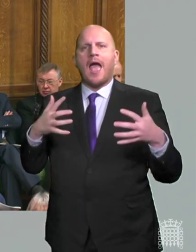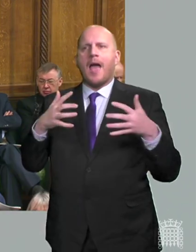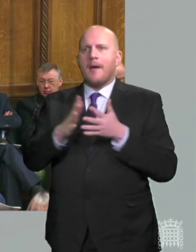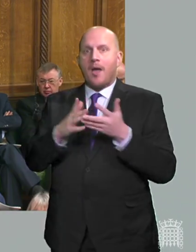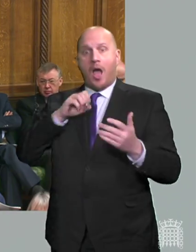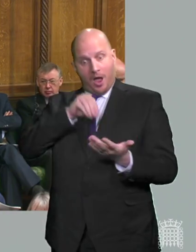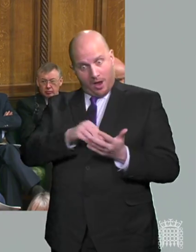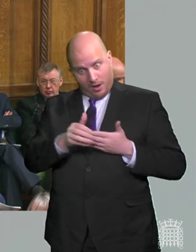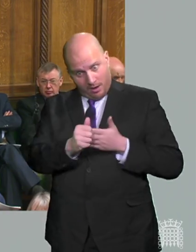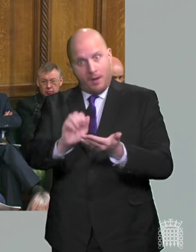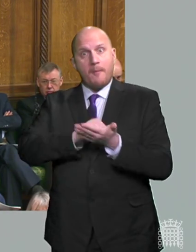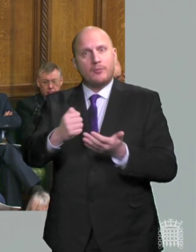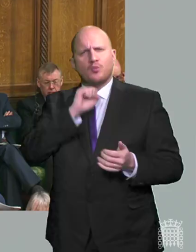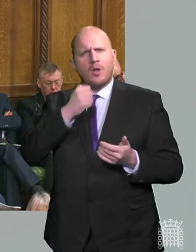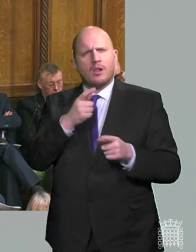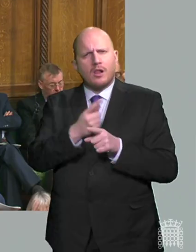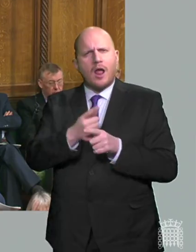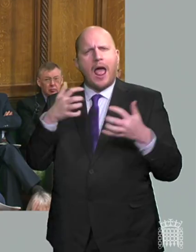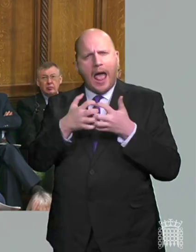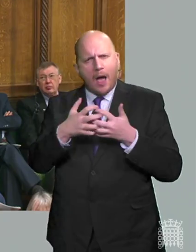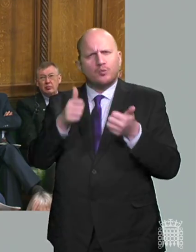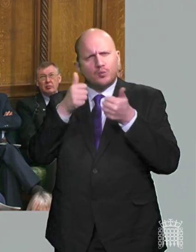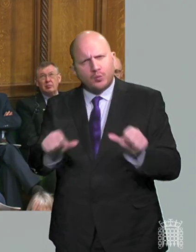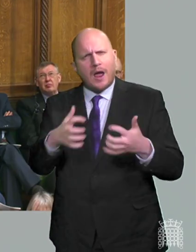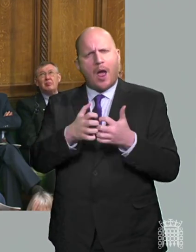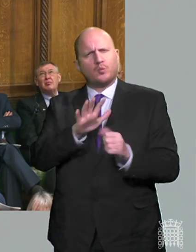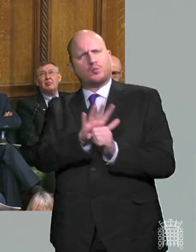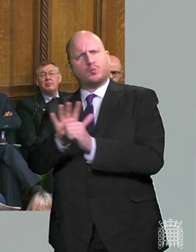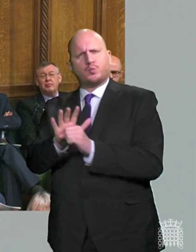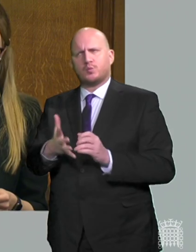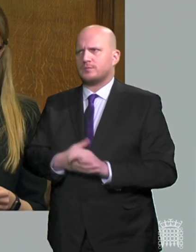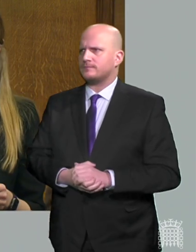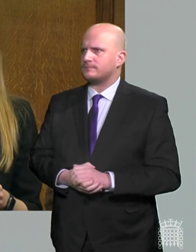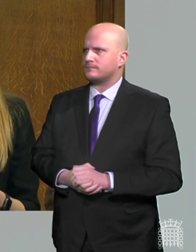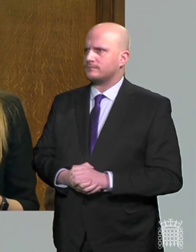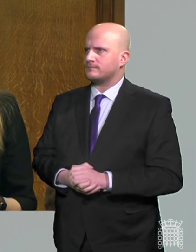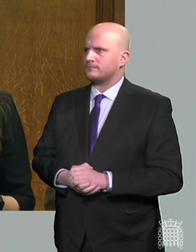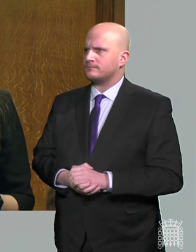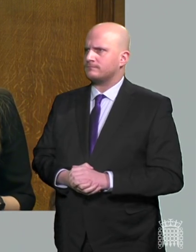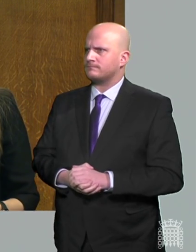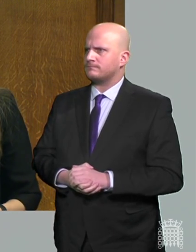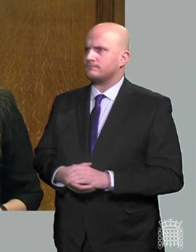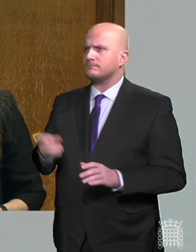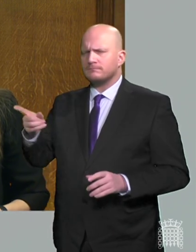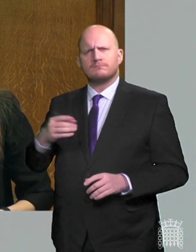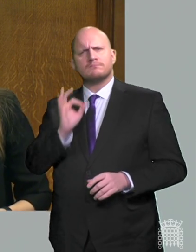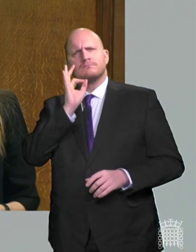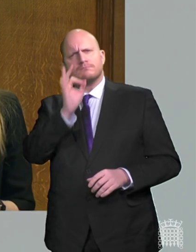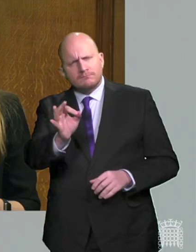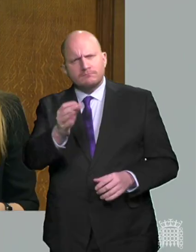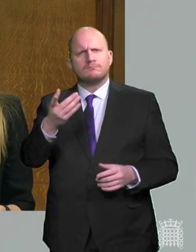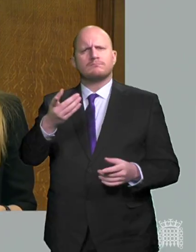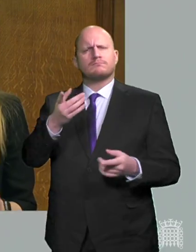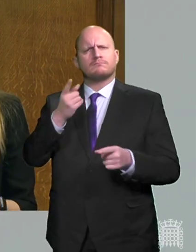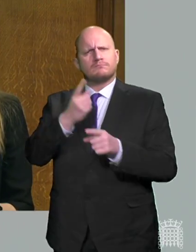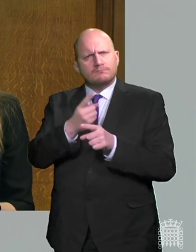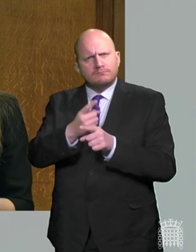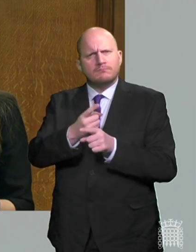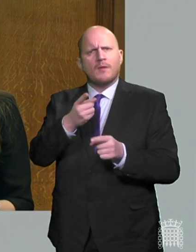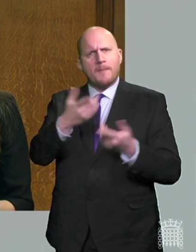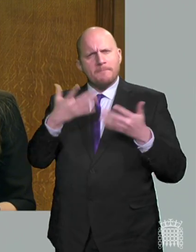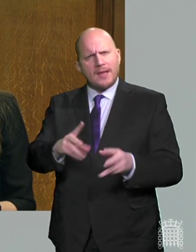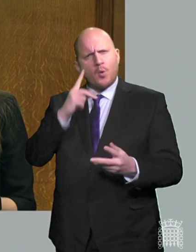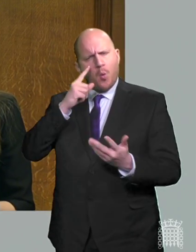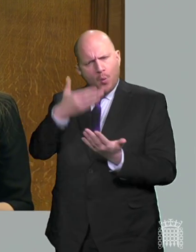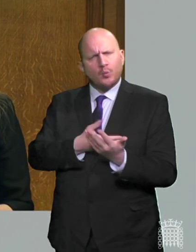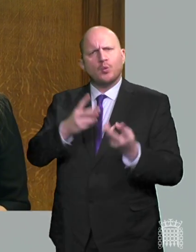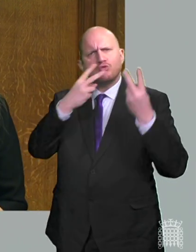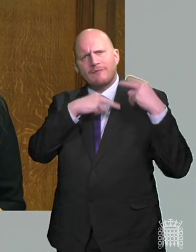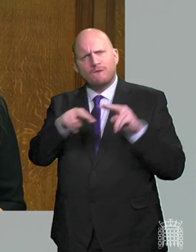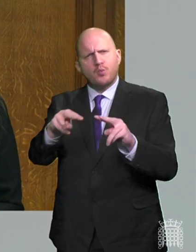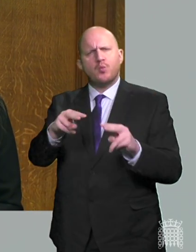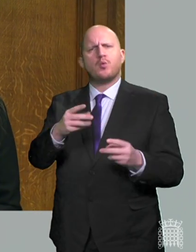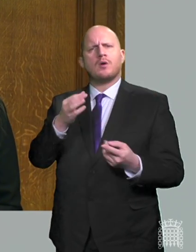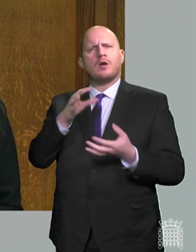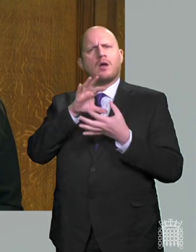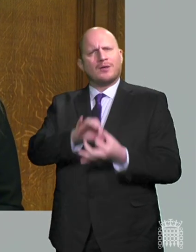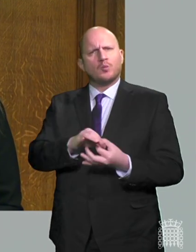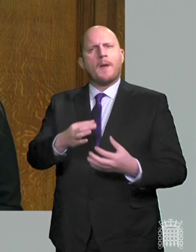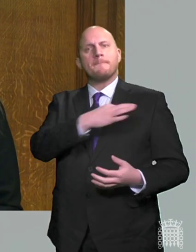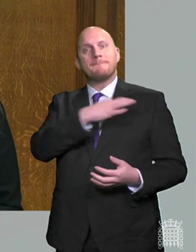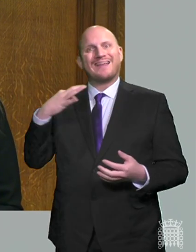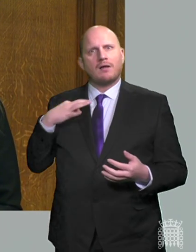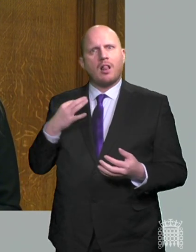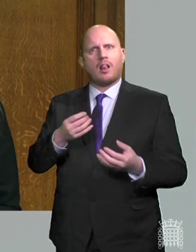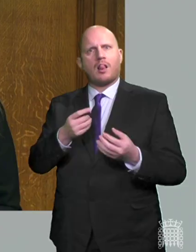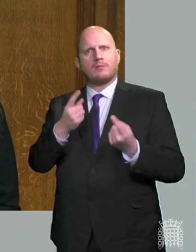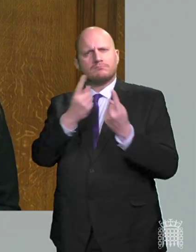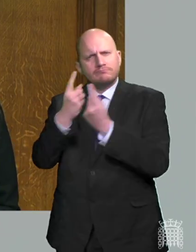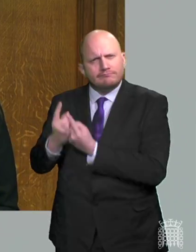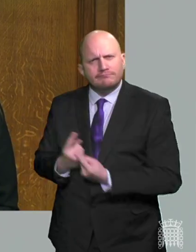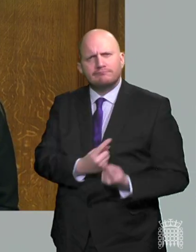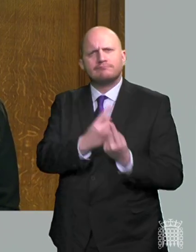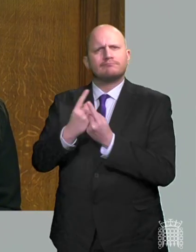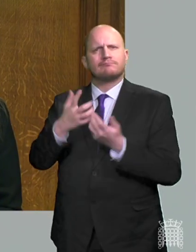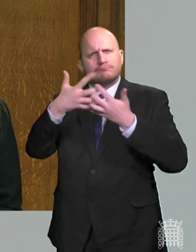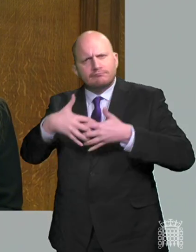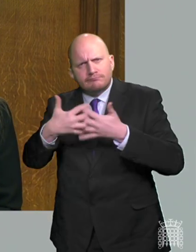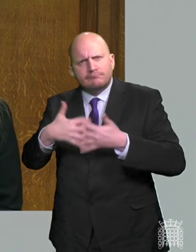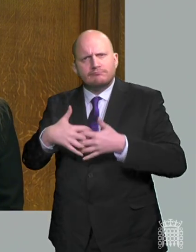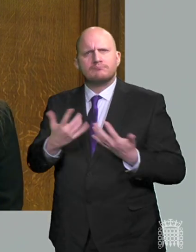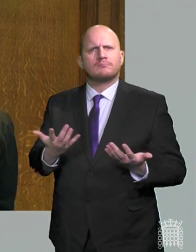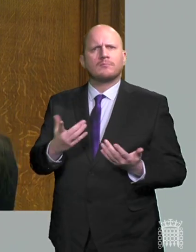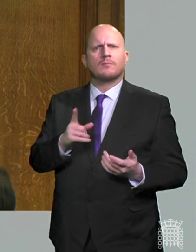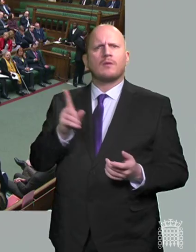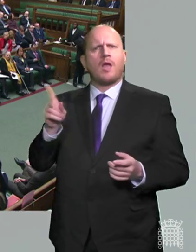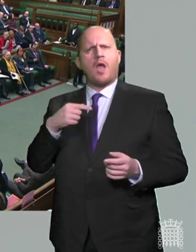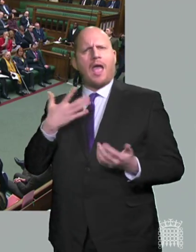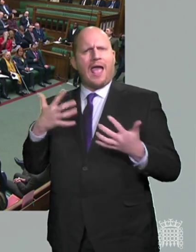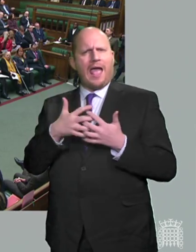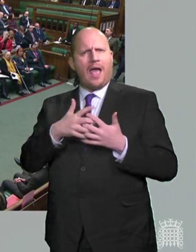Has the Minister had sight of the Health and Social Care Committee’s report into the Independent Medicines and Medical Devices Safety Review and, particularly on paragraph 53, what conversations might she be having with Treasury colleagues to support women seeking redress?